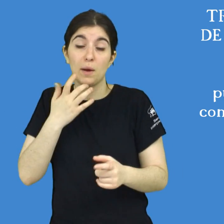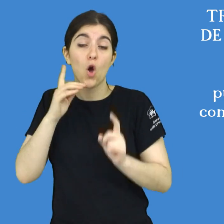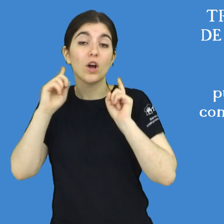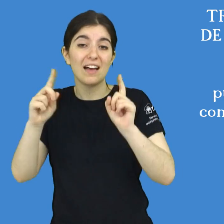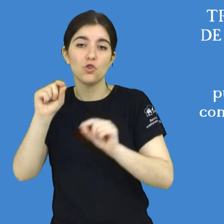caso